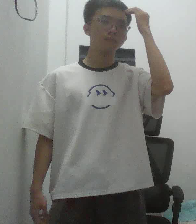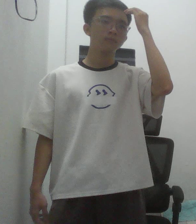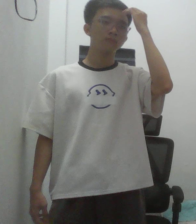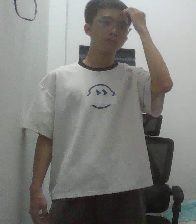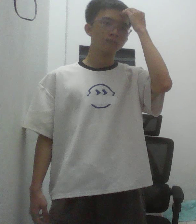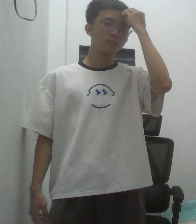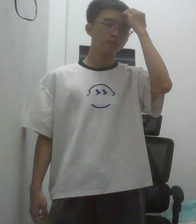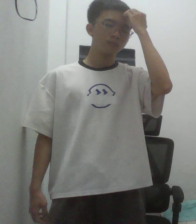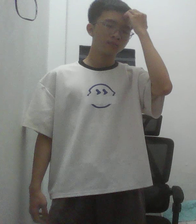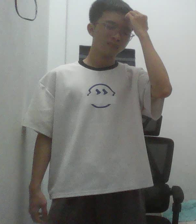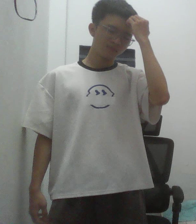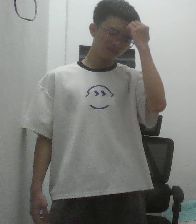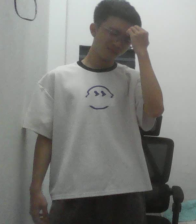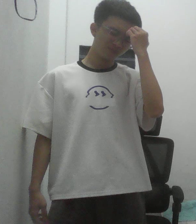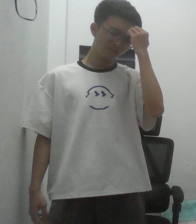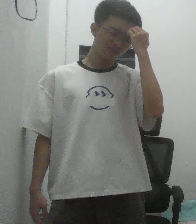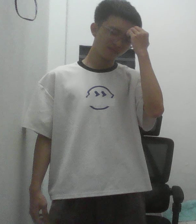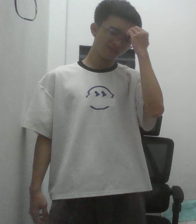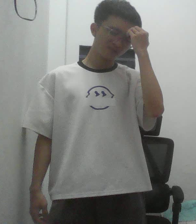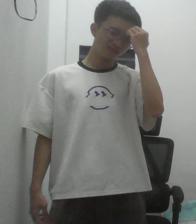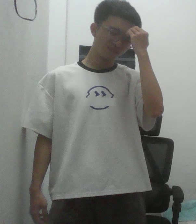benh